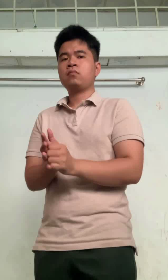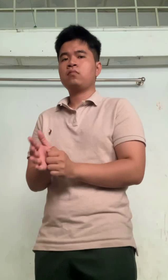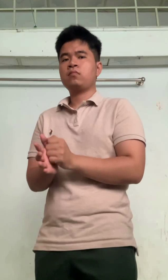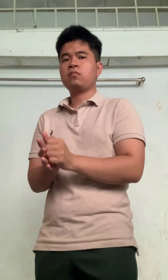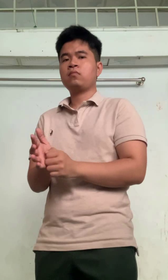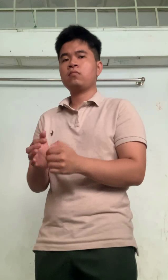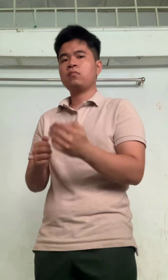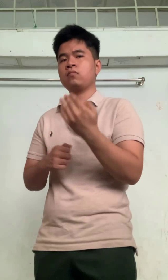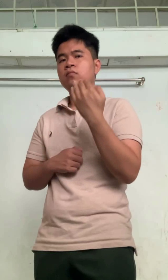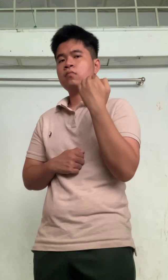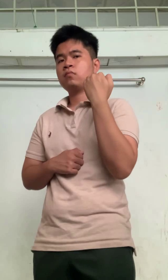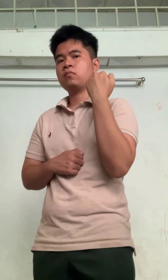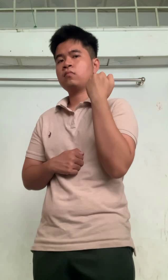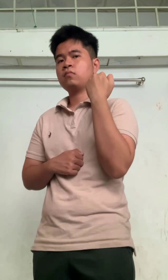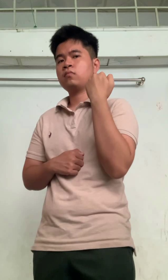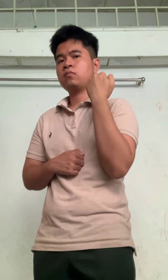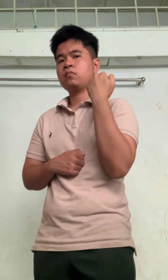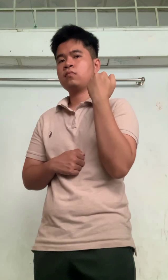thang truoc